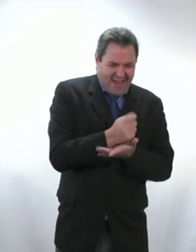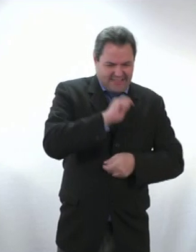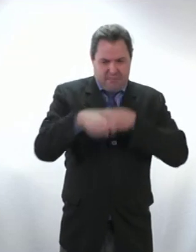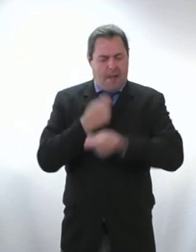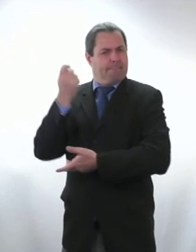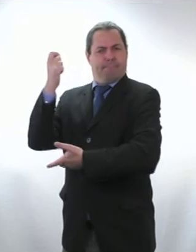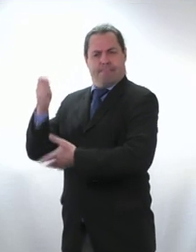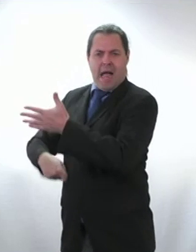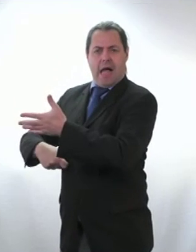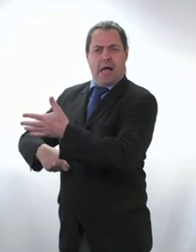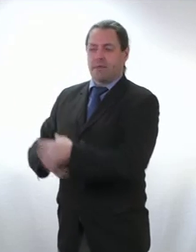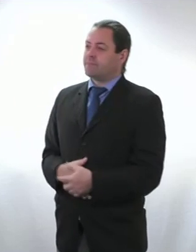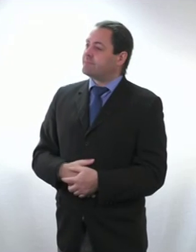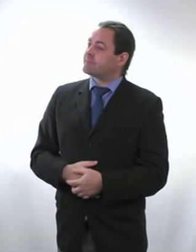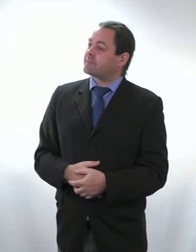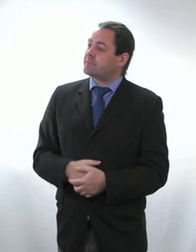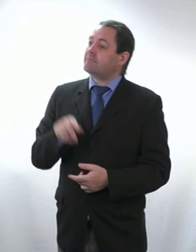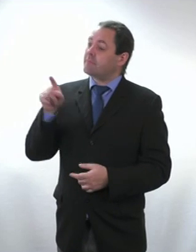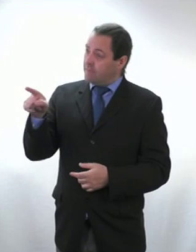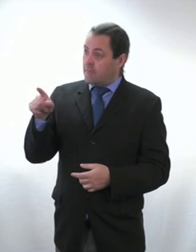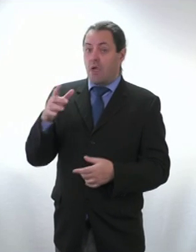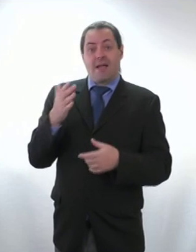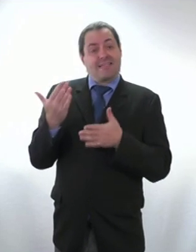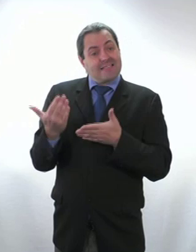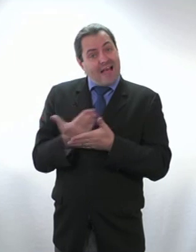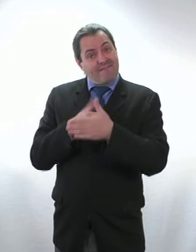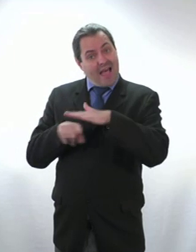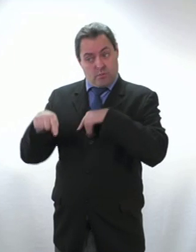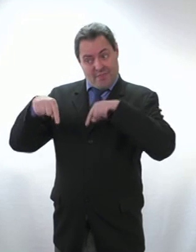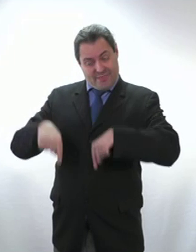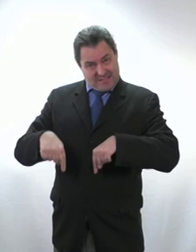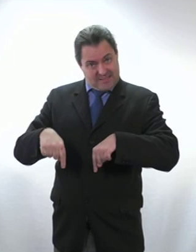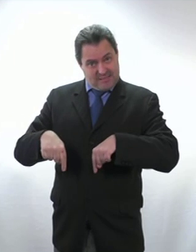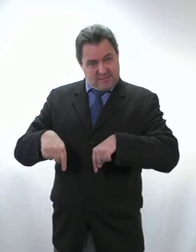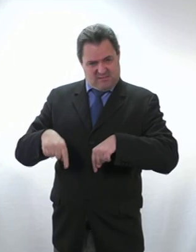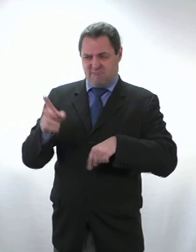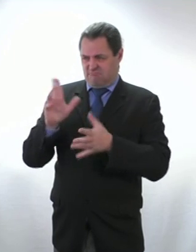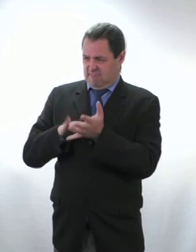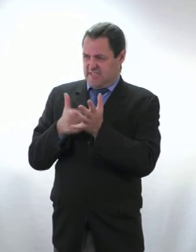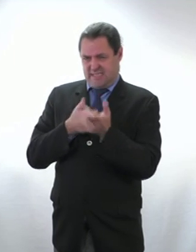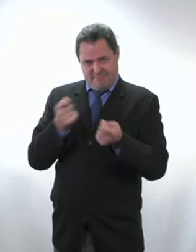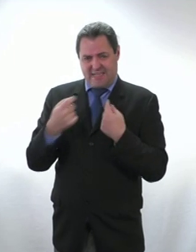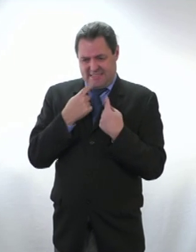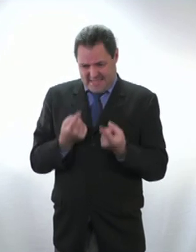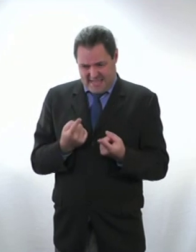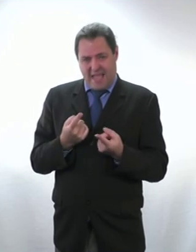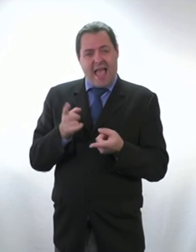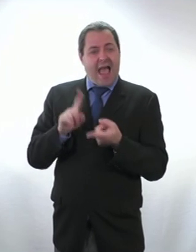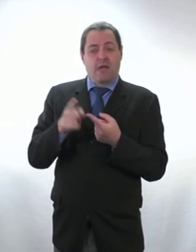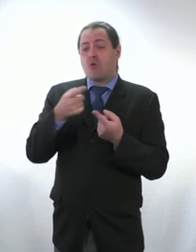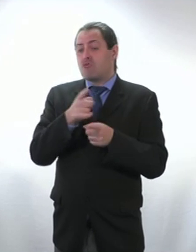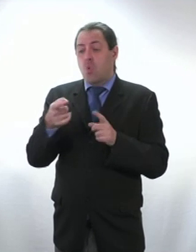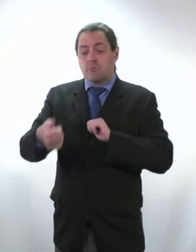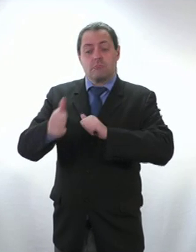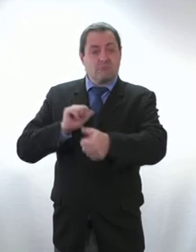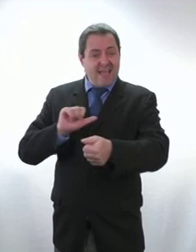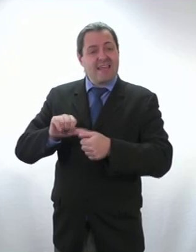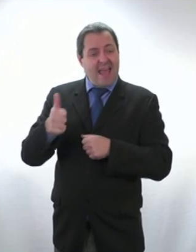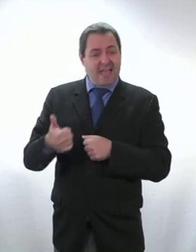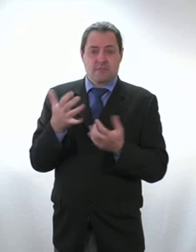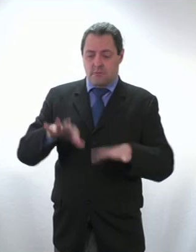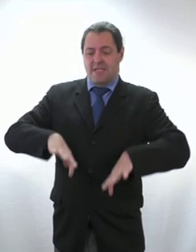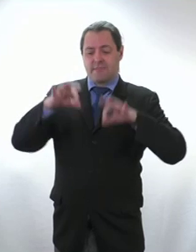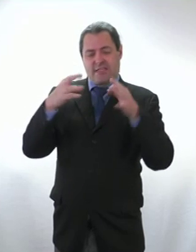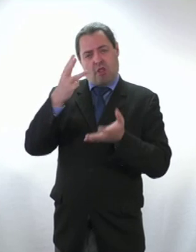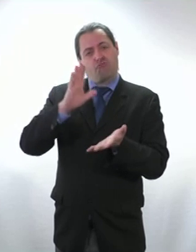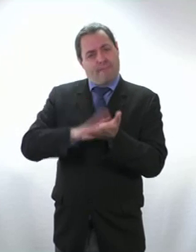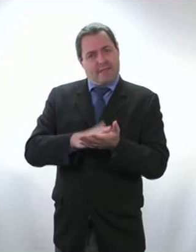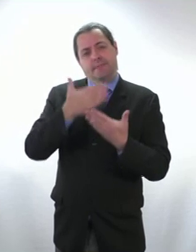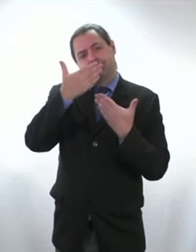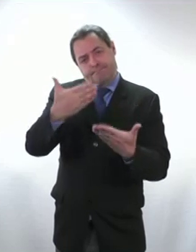In order to allow the safe exit of hon. Members participating in this item of business and the safe arrival of those participating in the next, I am suspending the House for three minutes.